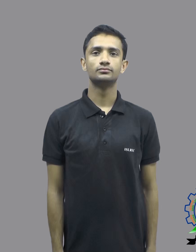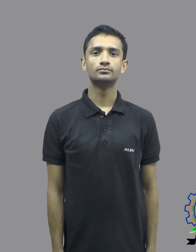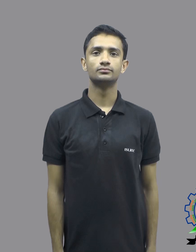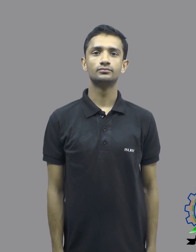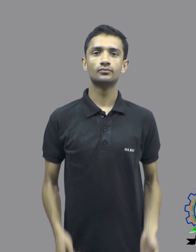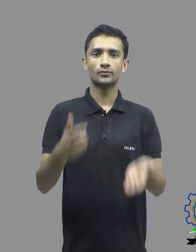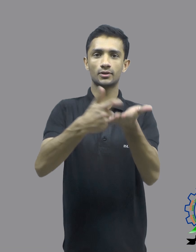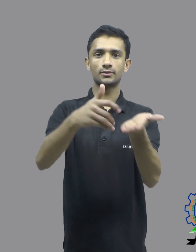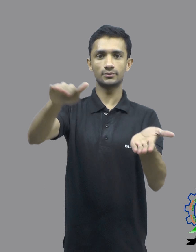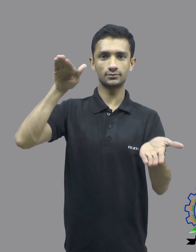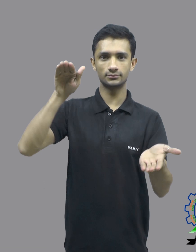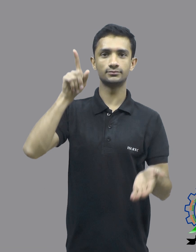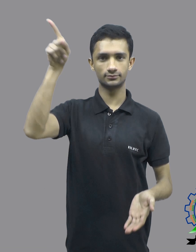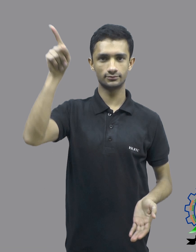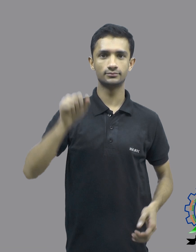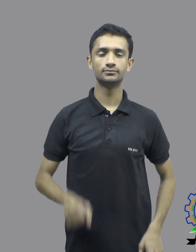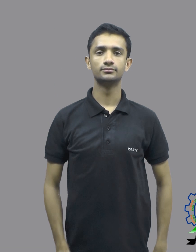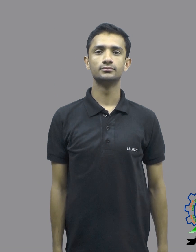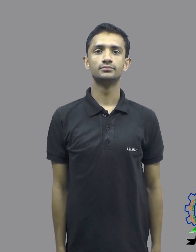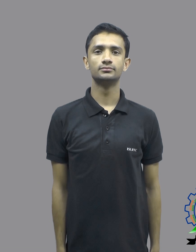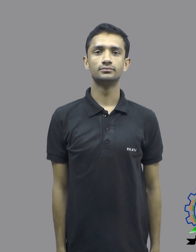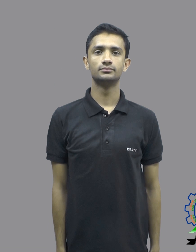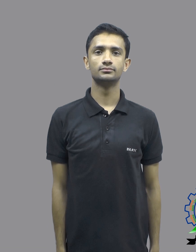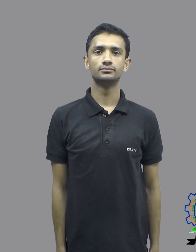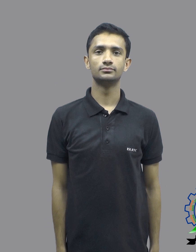Rajasthan